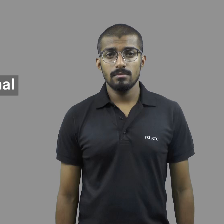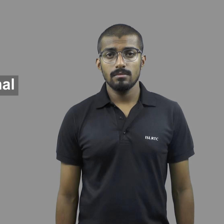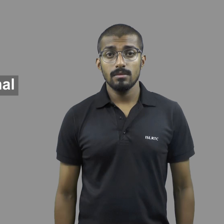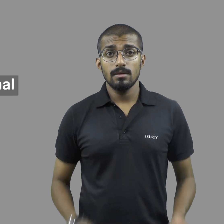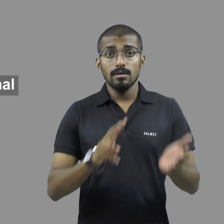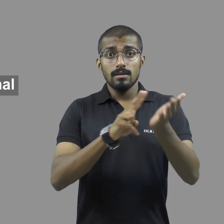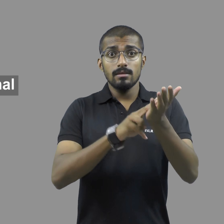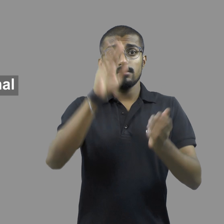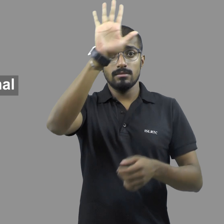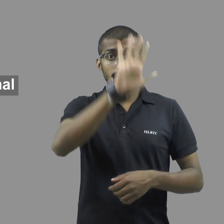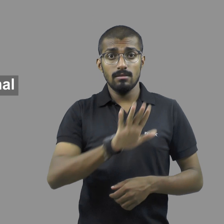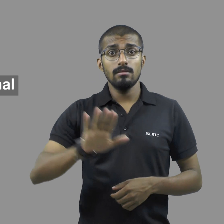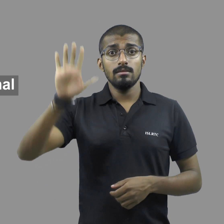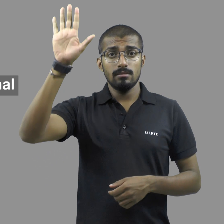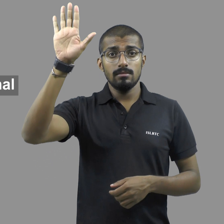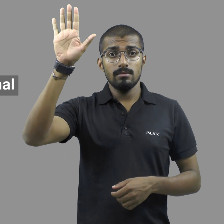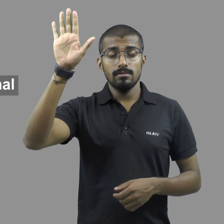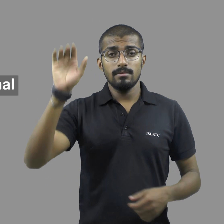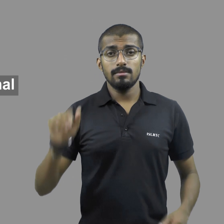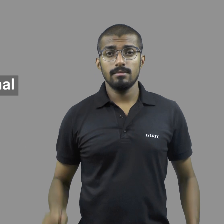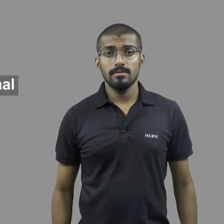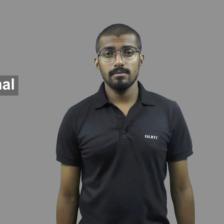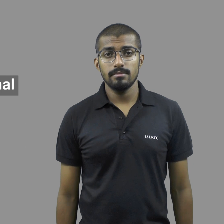National